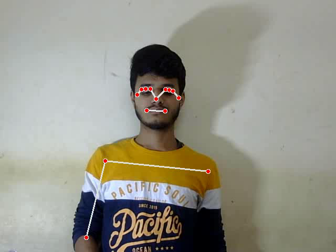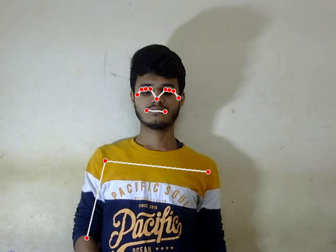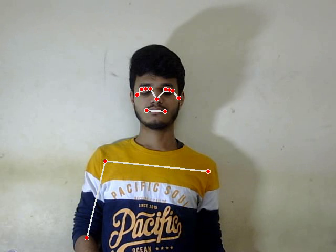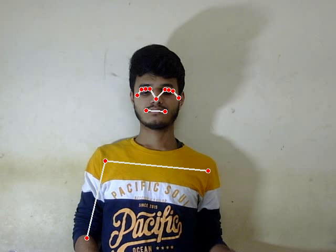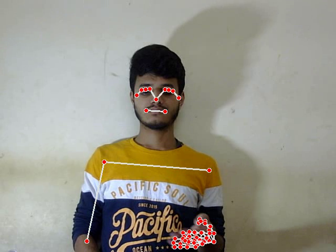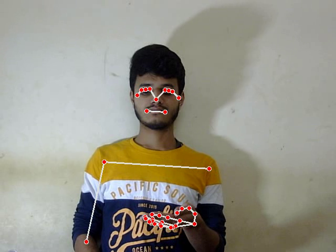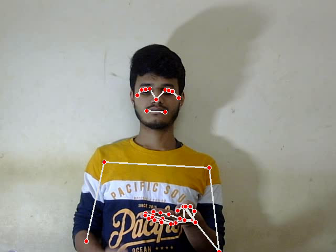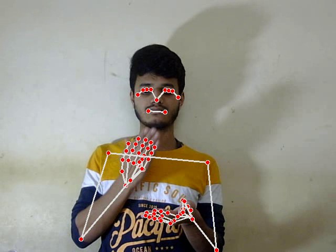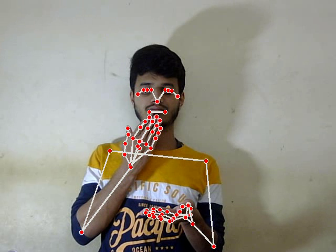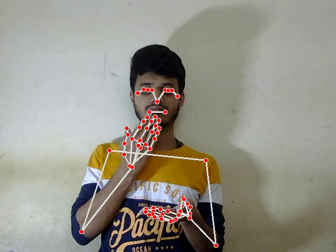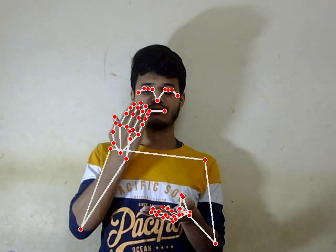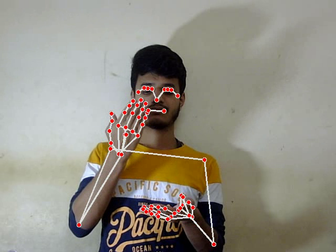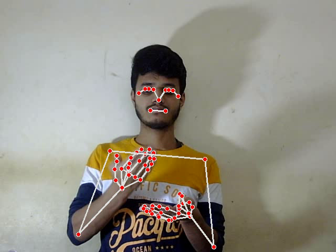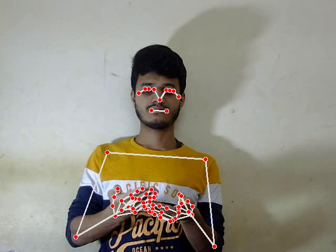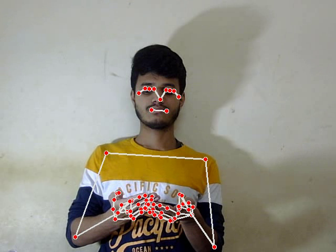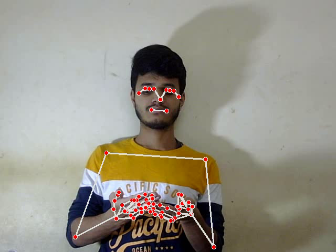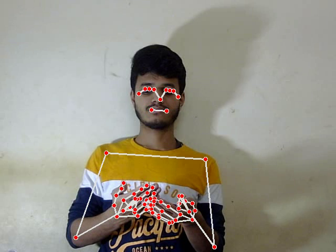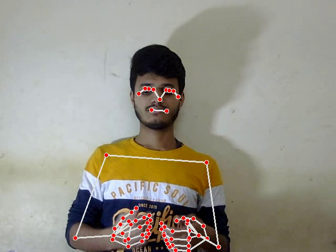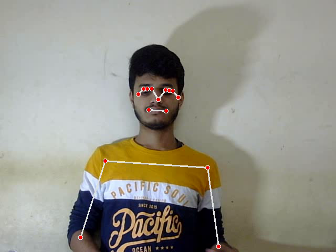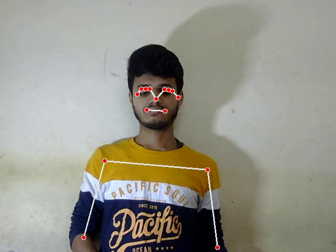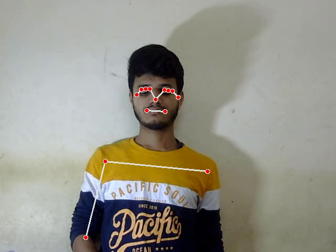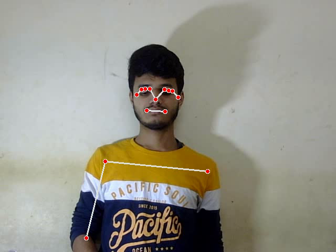good